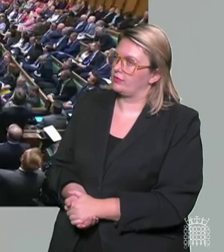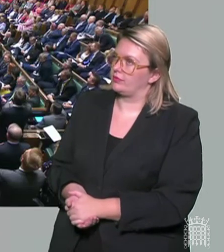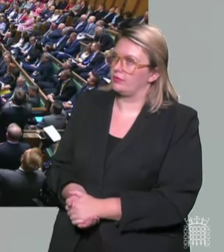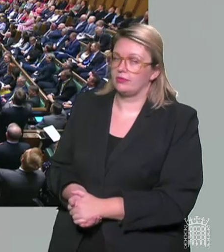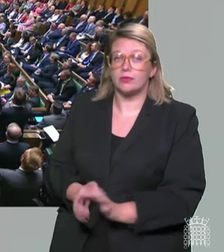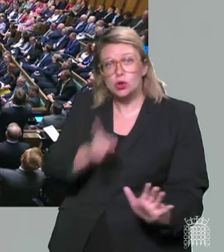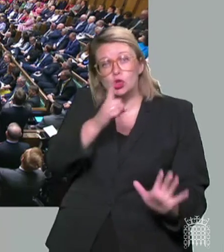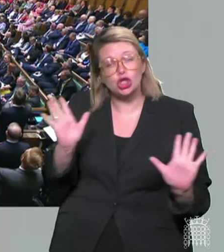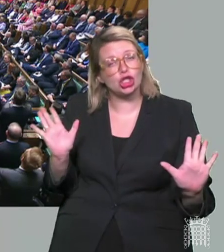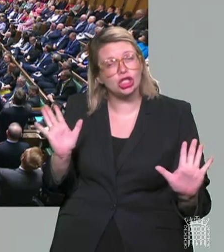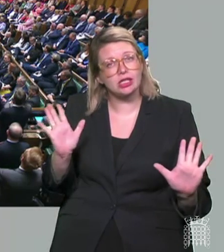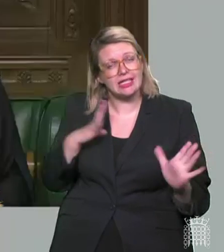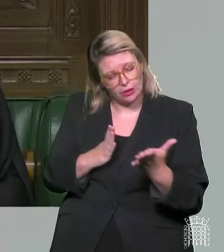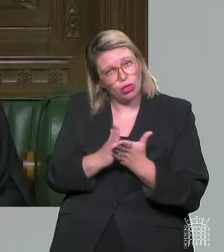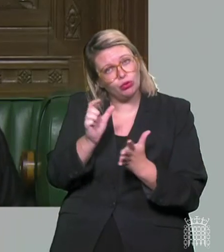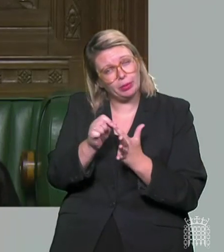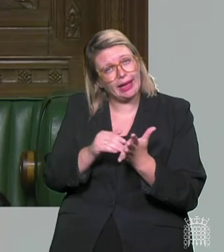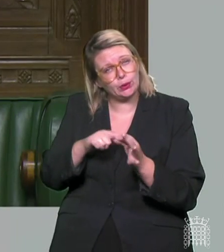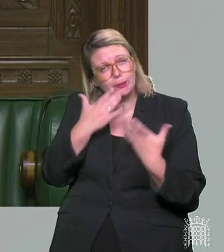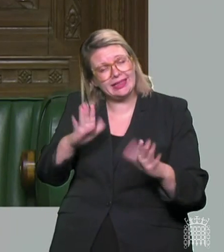We have to get through Prime Minister’s questions.